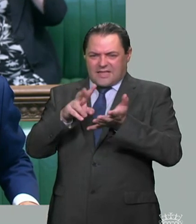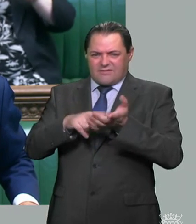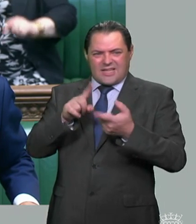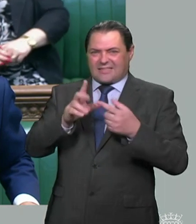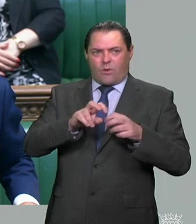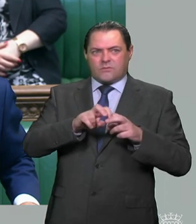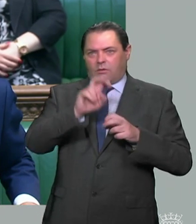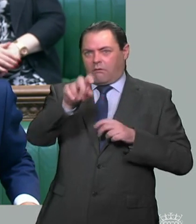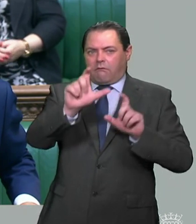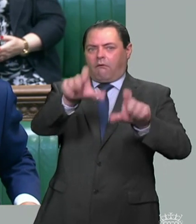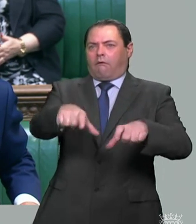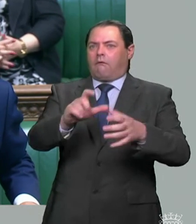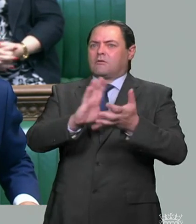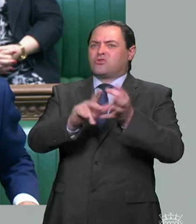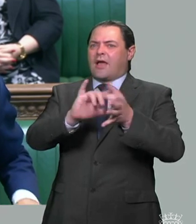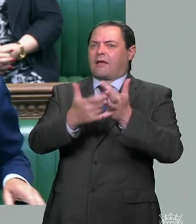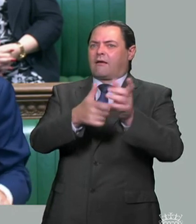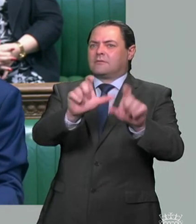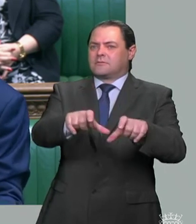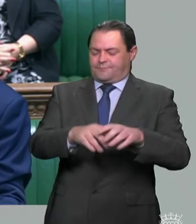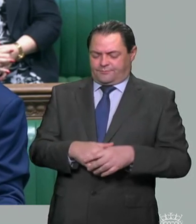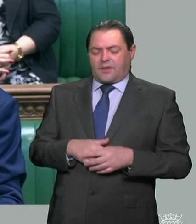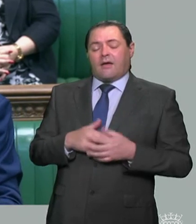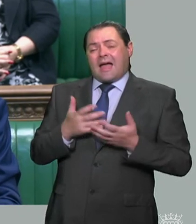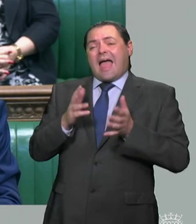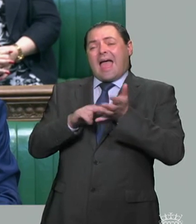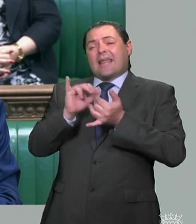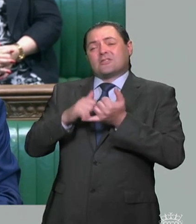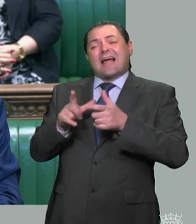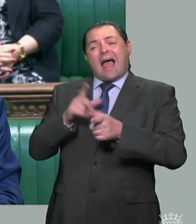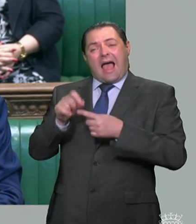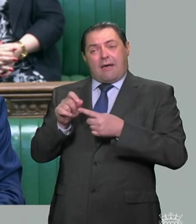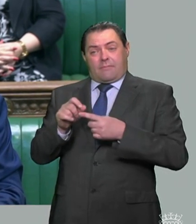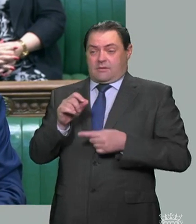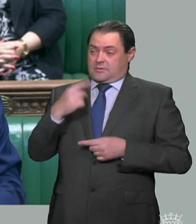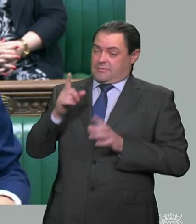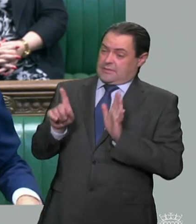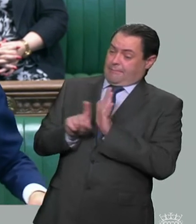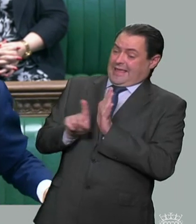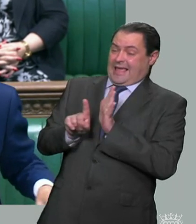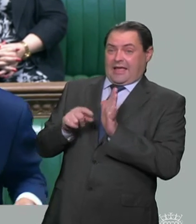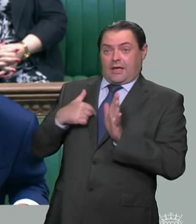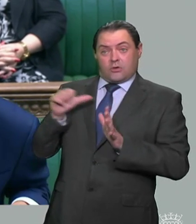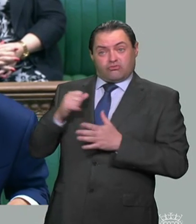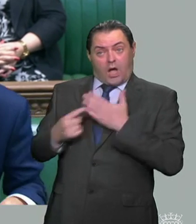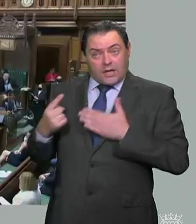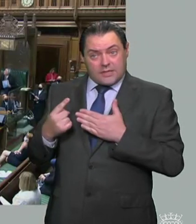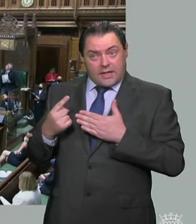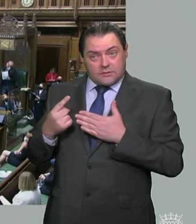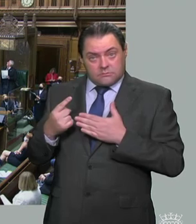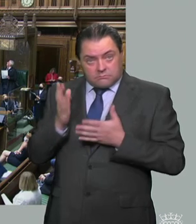If someone is pinged by the NHS app, as millions will be over coming weeks, should they isolate—yes or no?